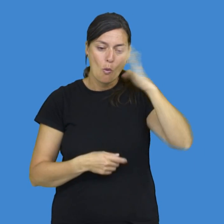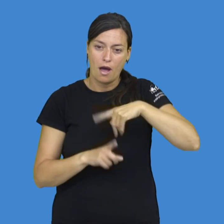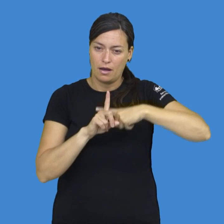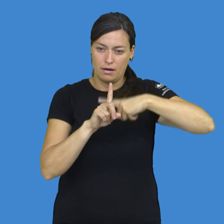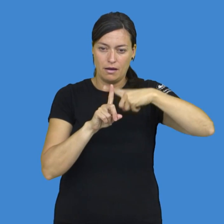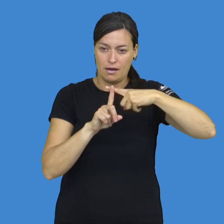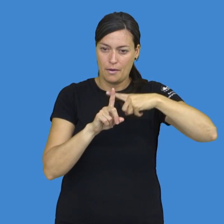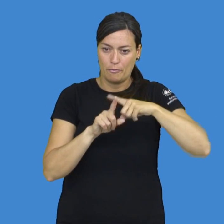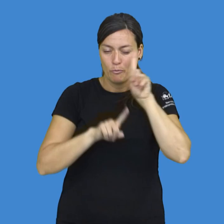nivel